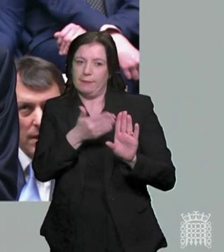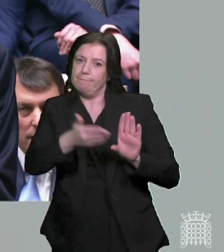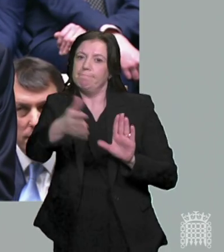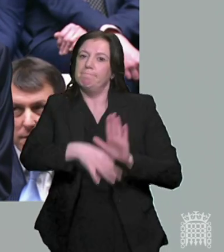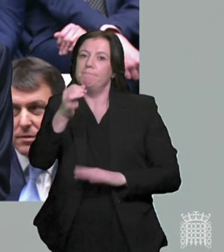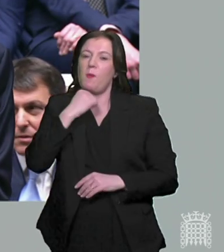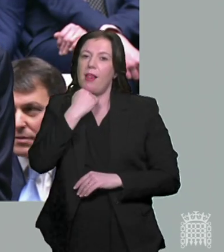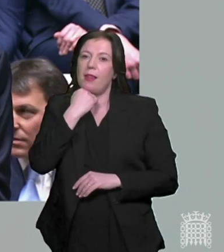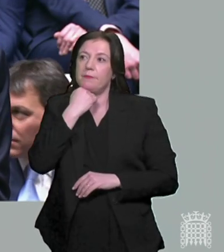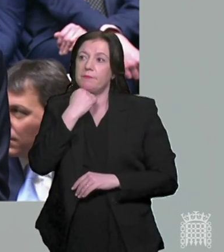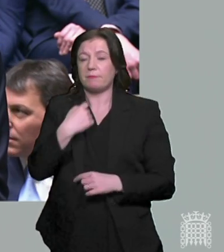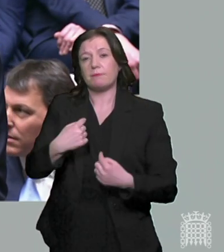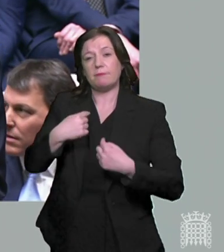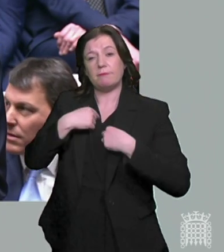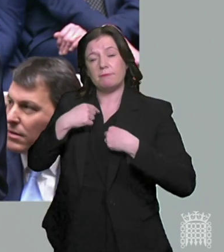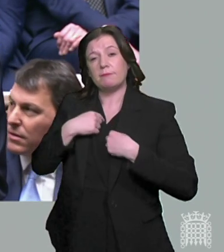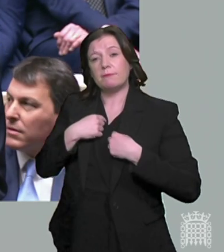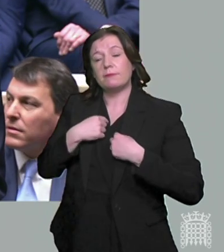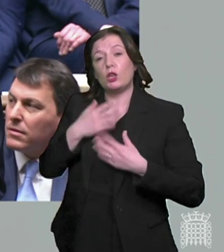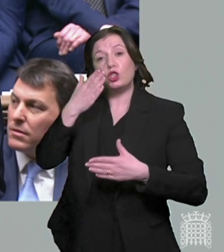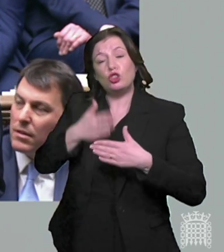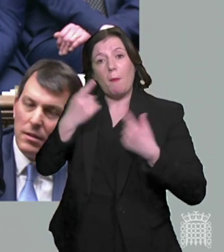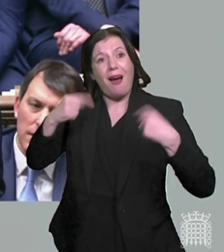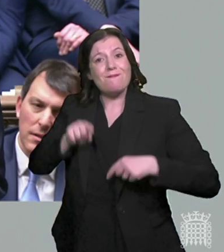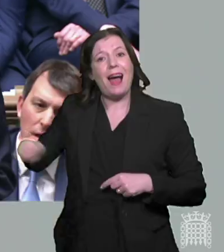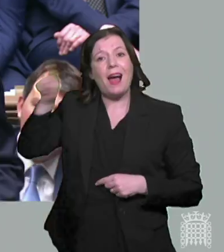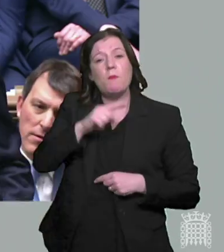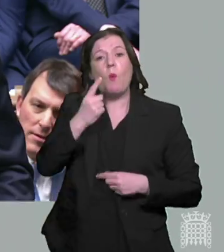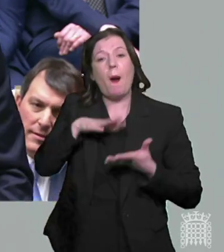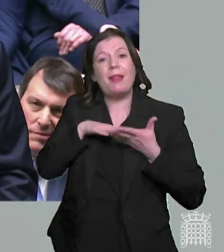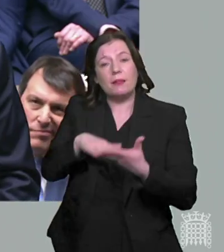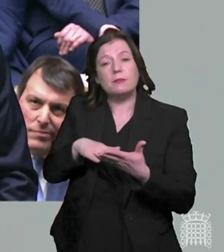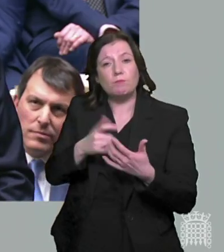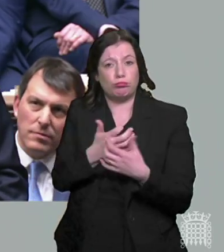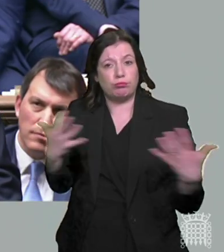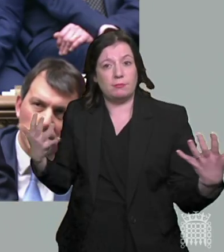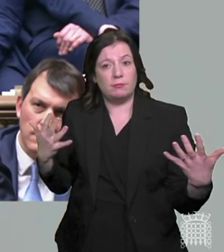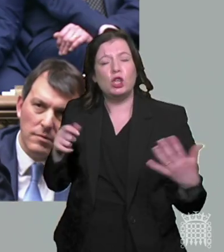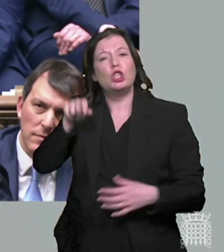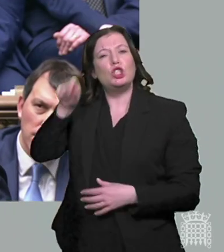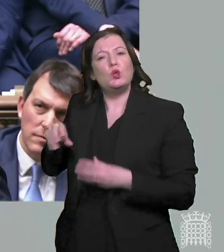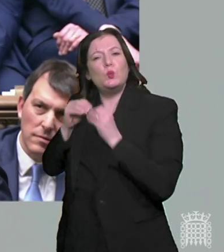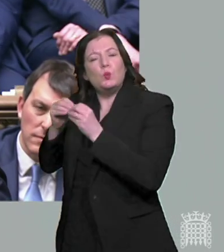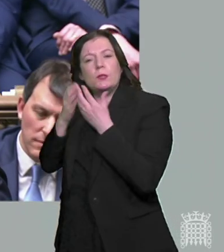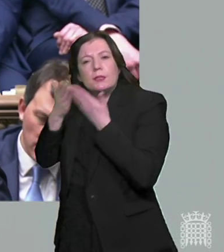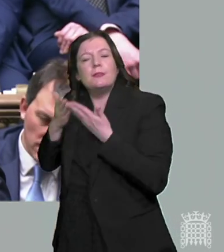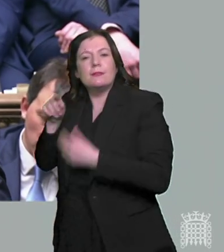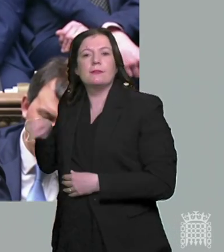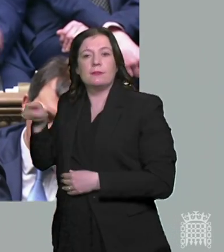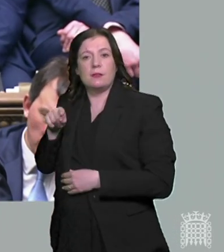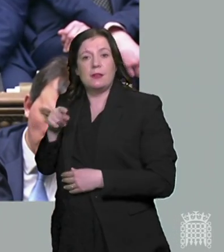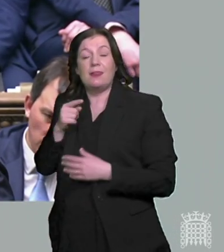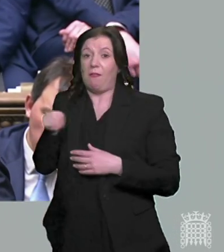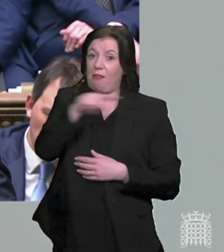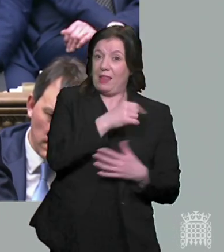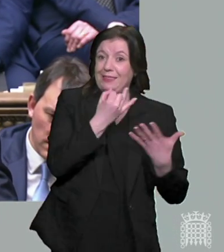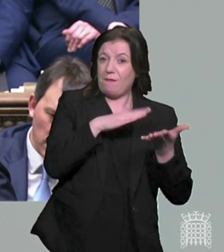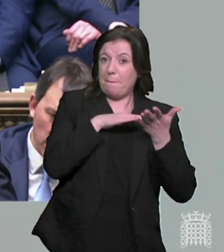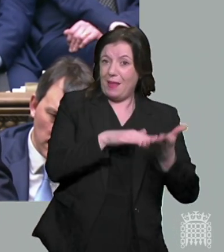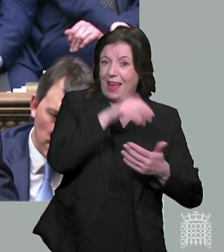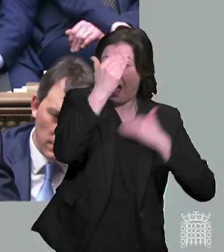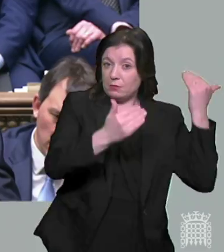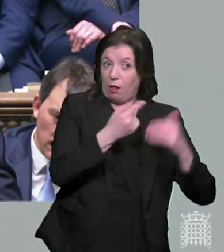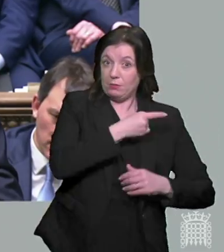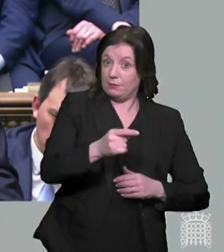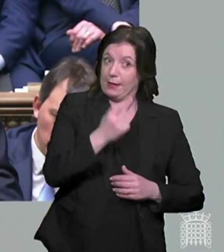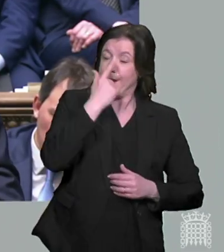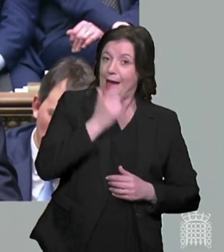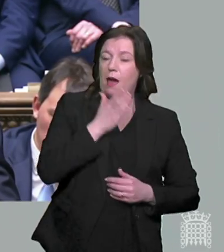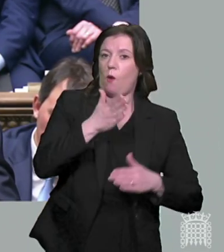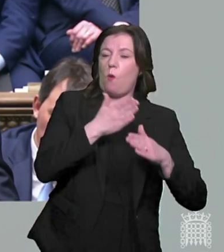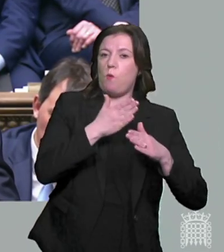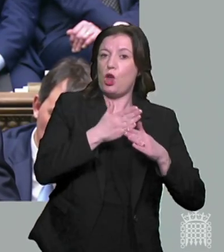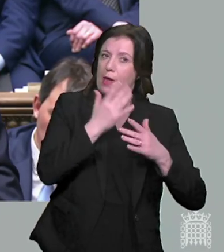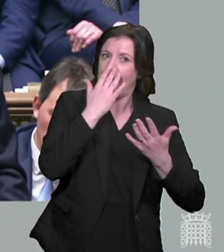We have around 1 million vacancies in the economy but, excluding students, more than 7 million adults of working age are not in work.